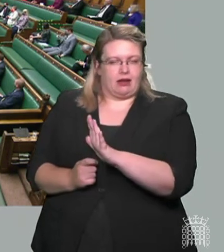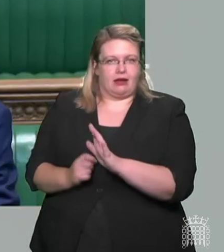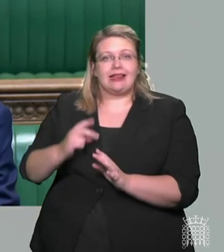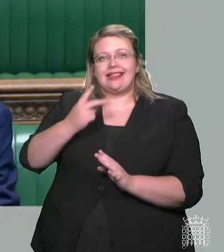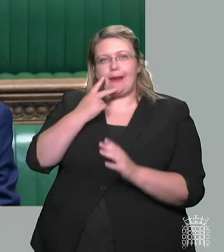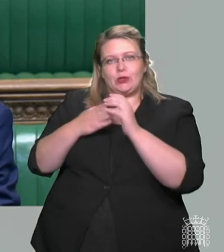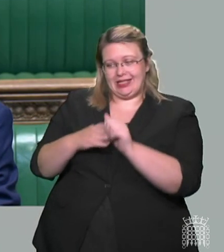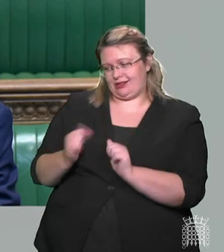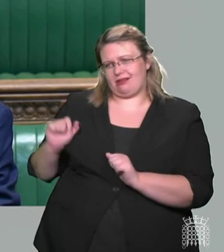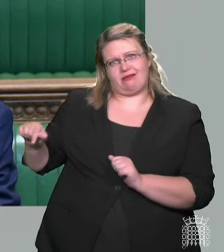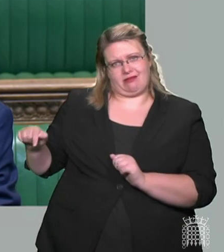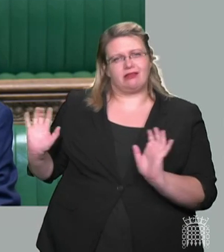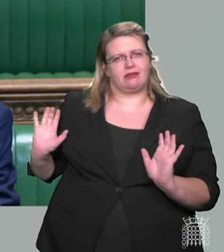He fires and rehires!